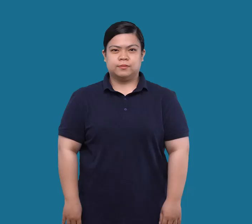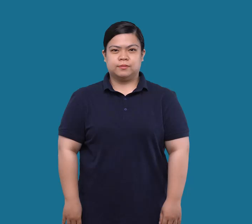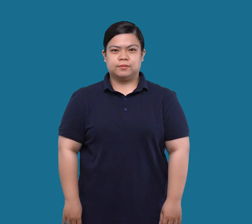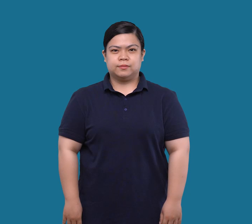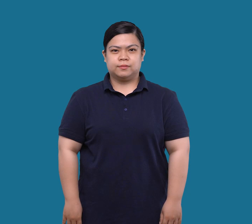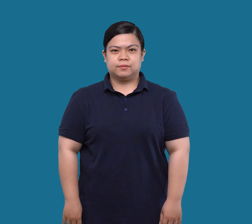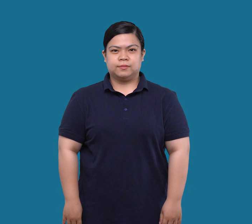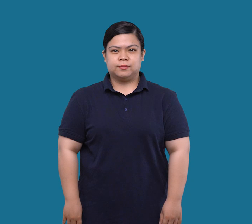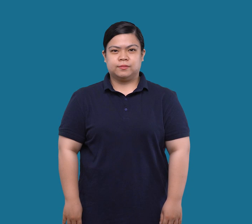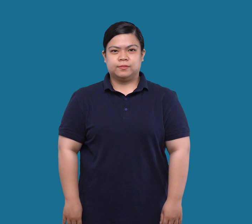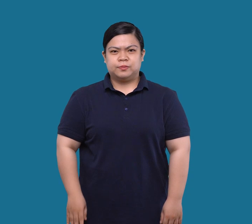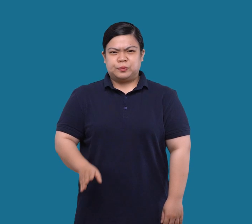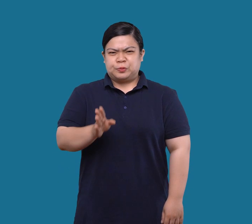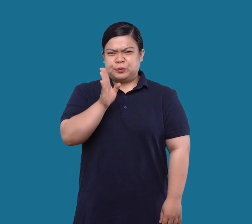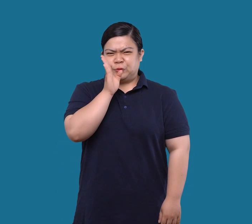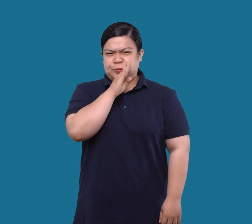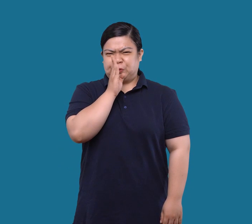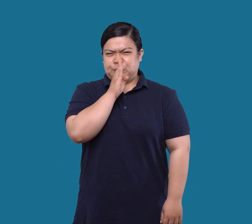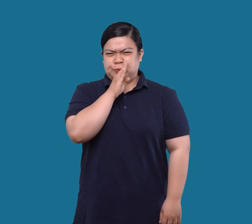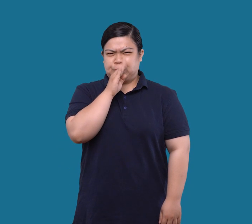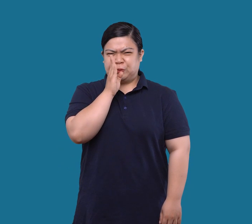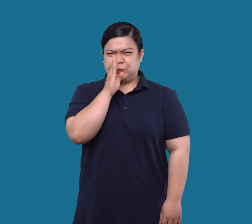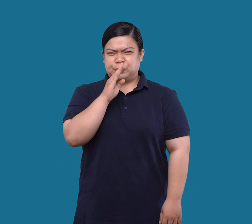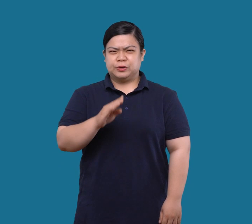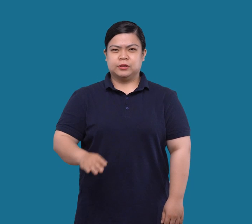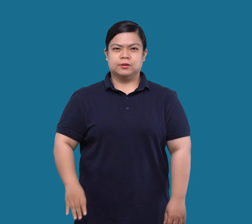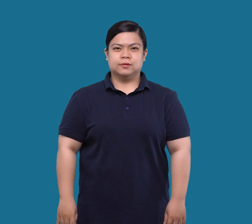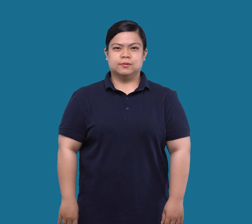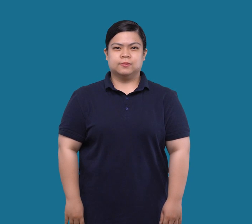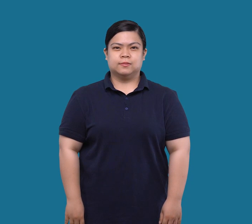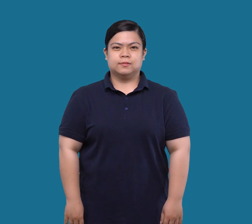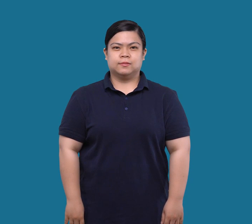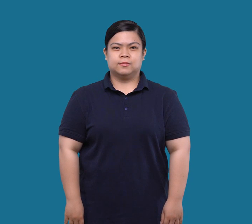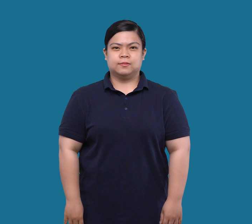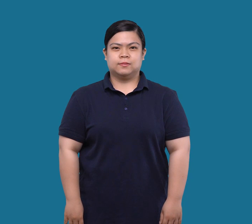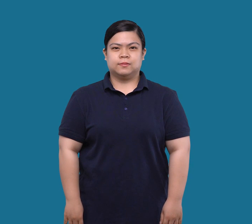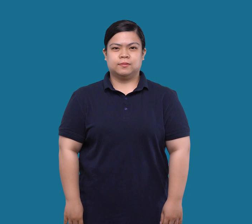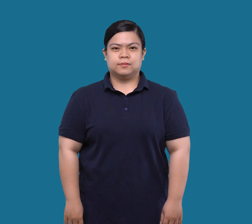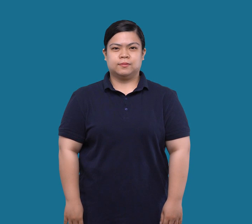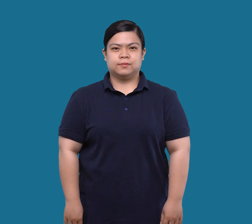thiu